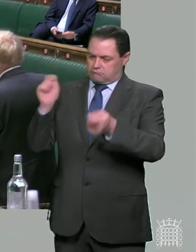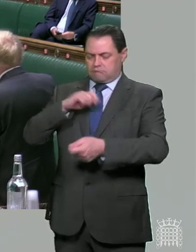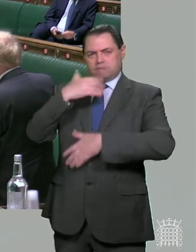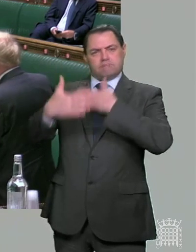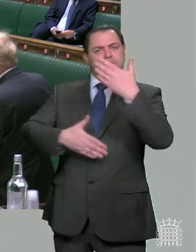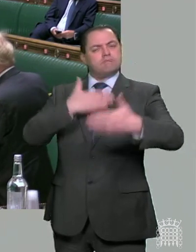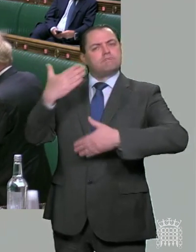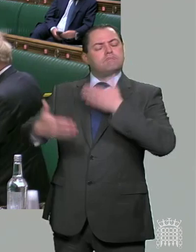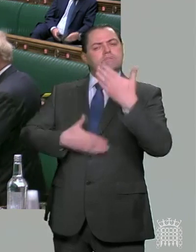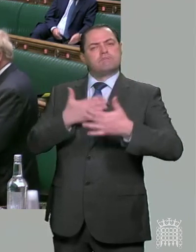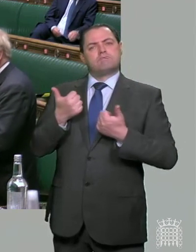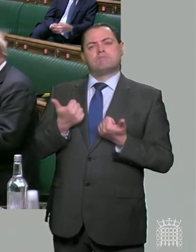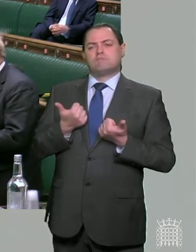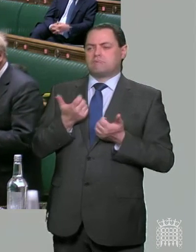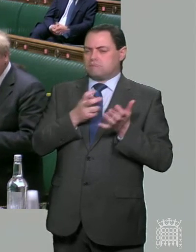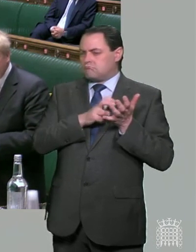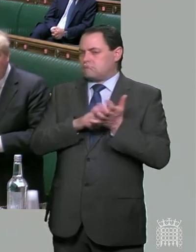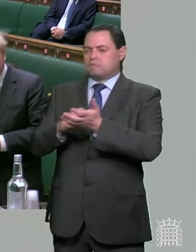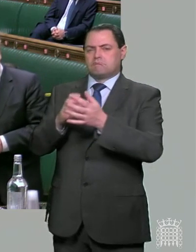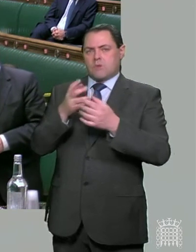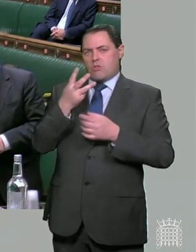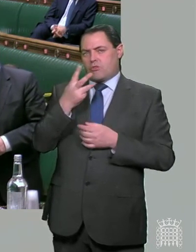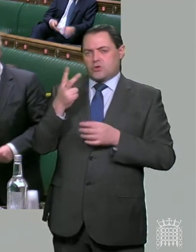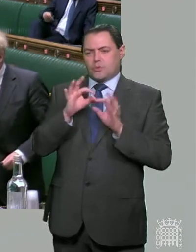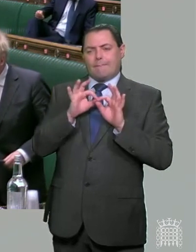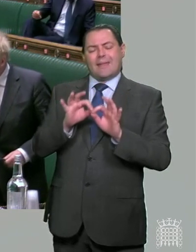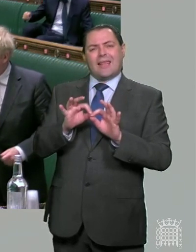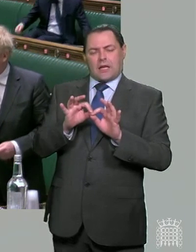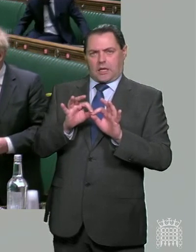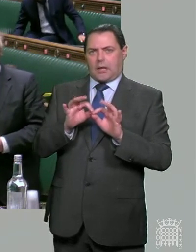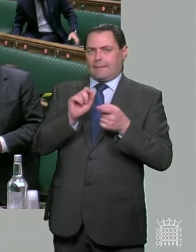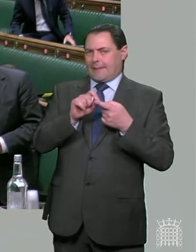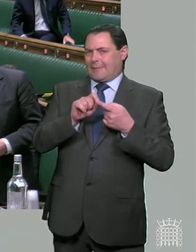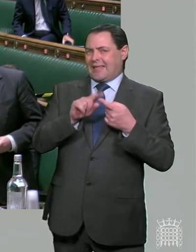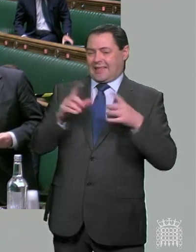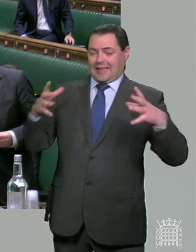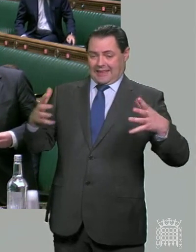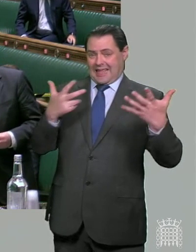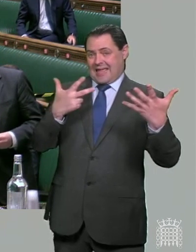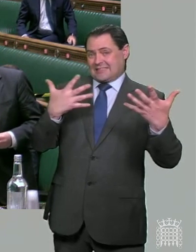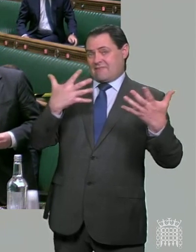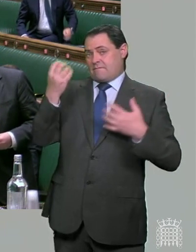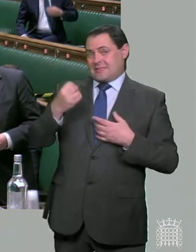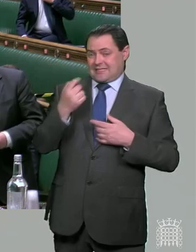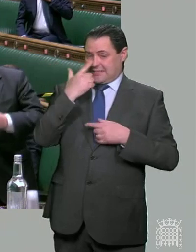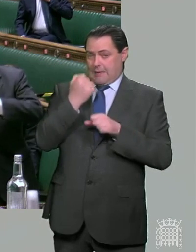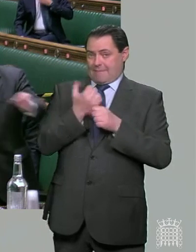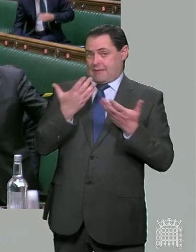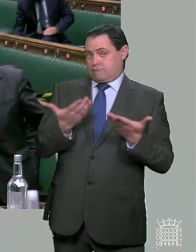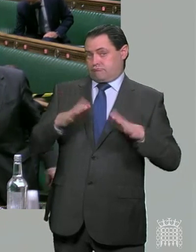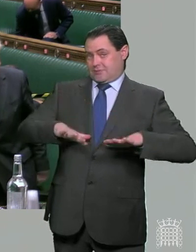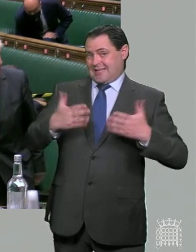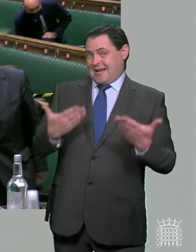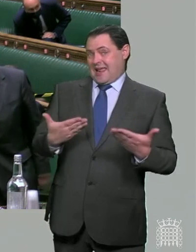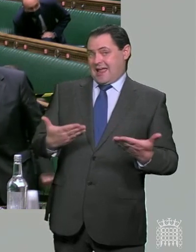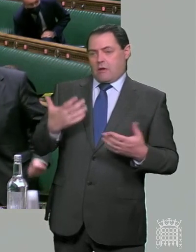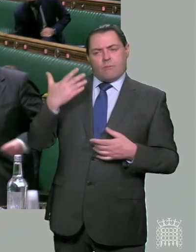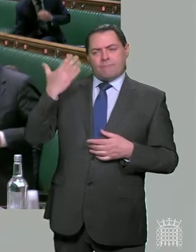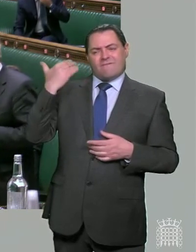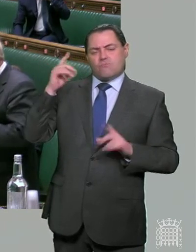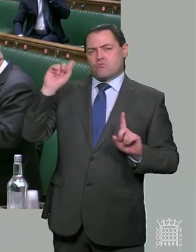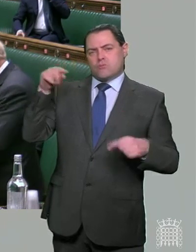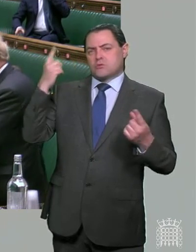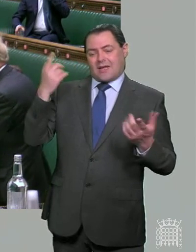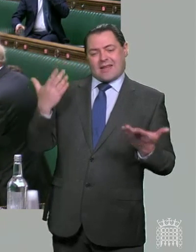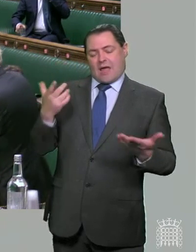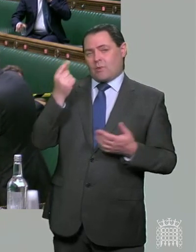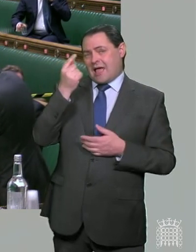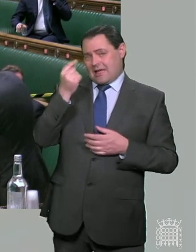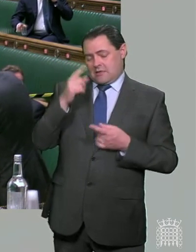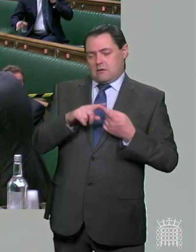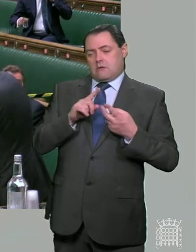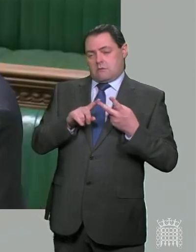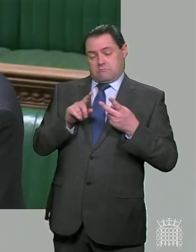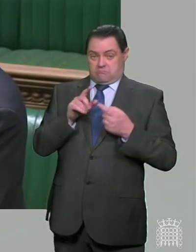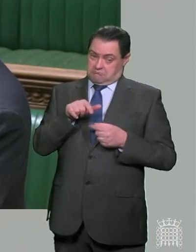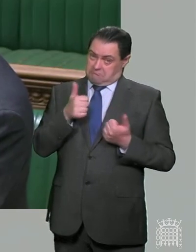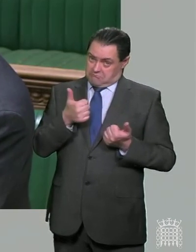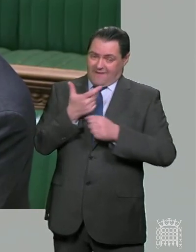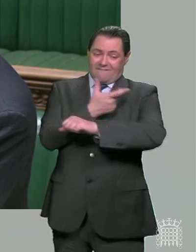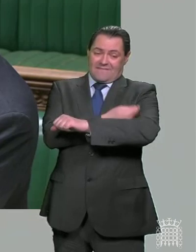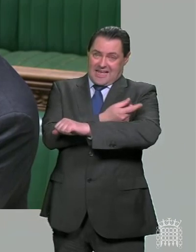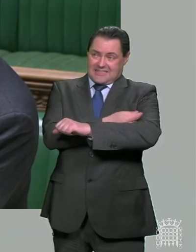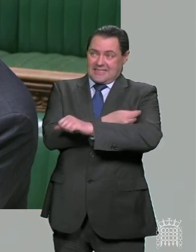We have procured 32 billion items of PPE, and 85% of it can now be made in this country, which was completely impossible before the pandemic.